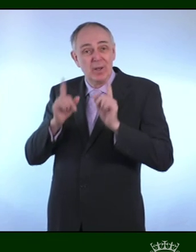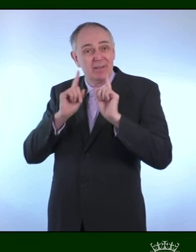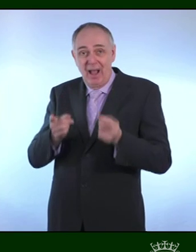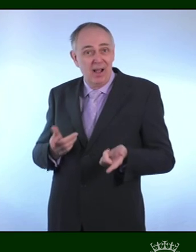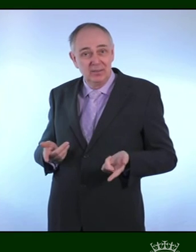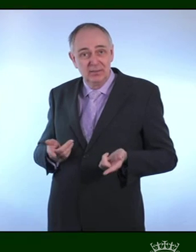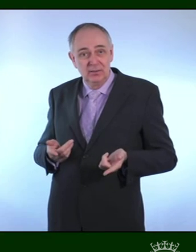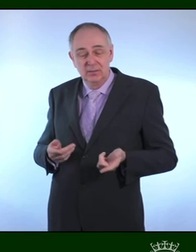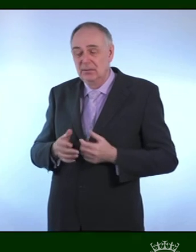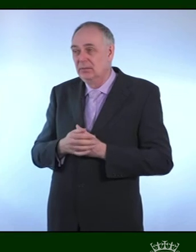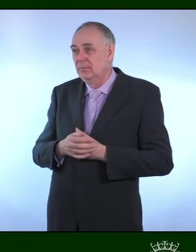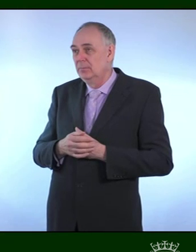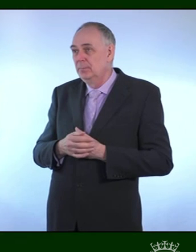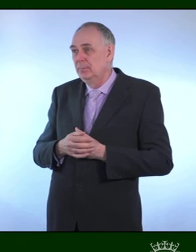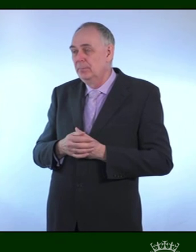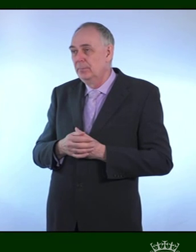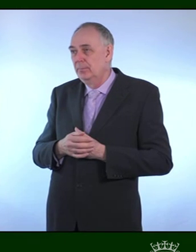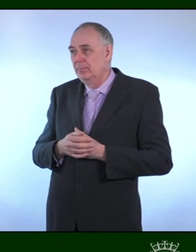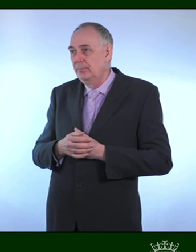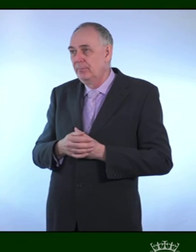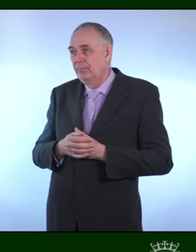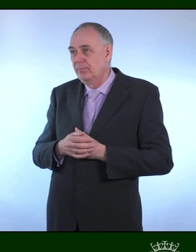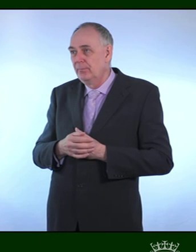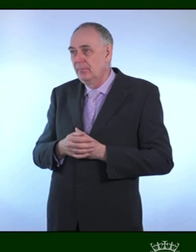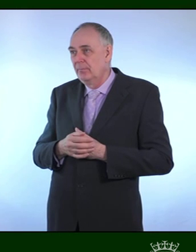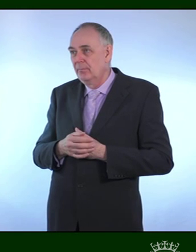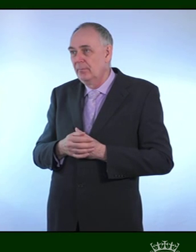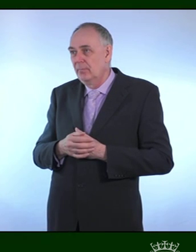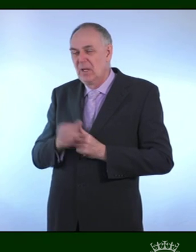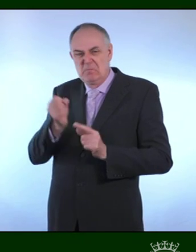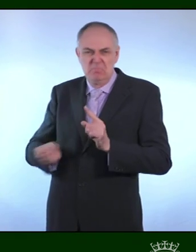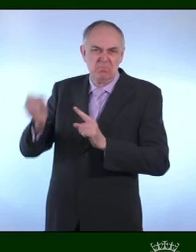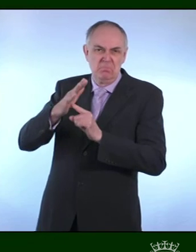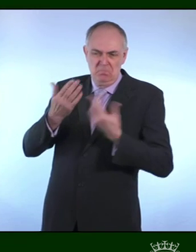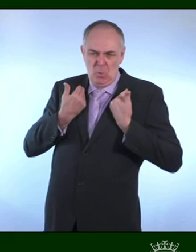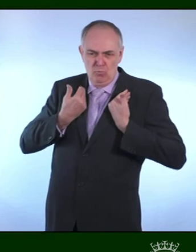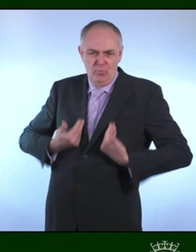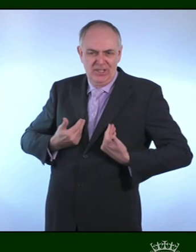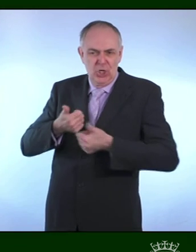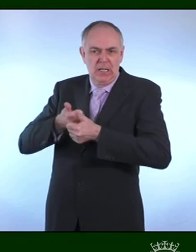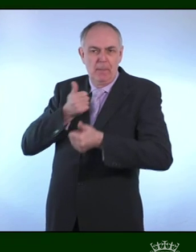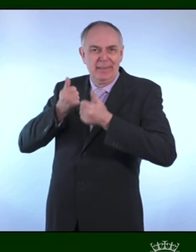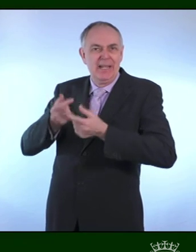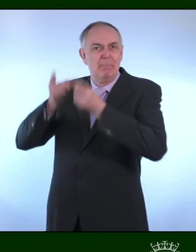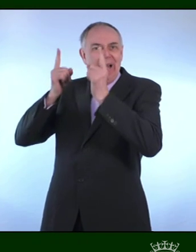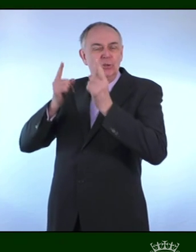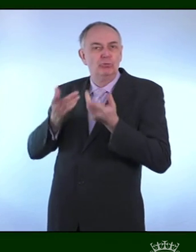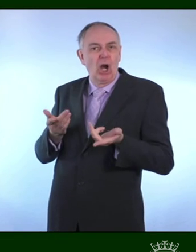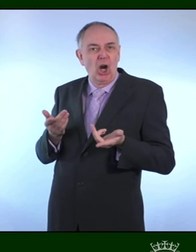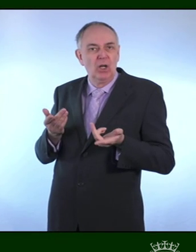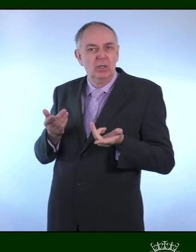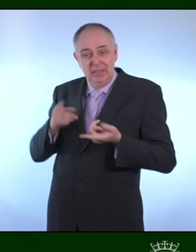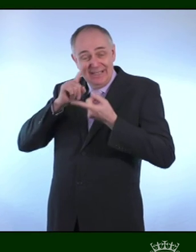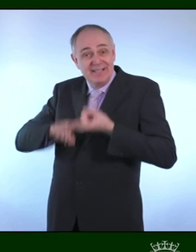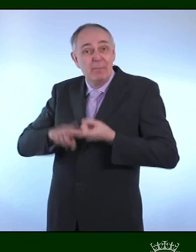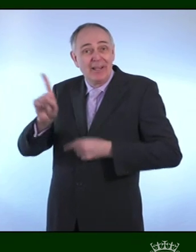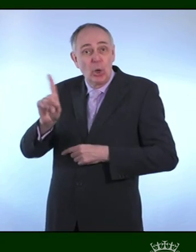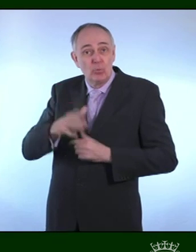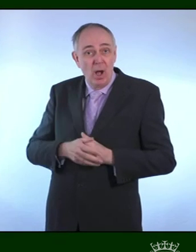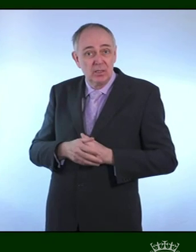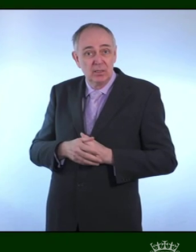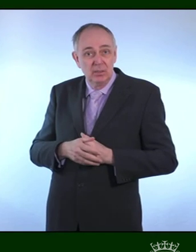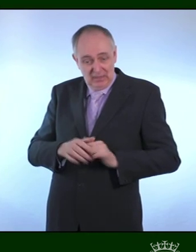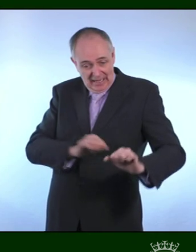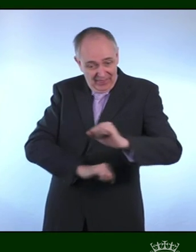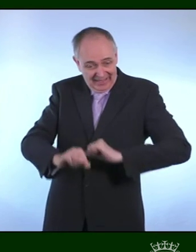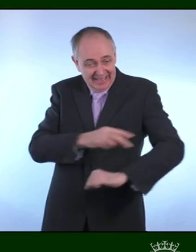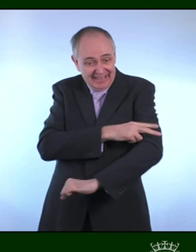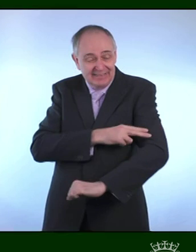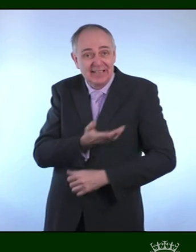The wellbeing of the wealthiest corporate chief executive officer depends on the outsourced worker cleaning their office.